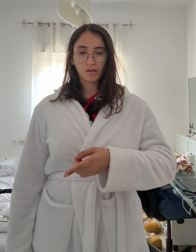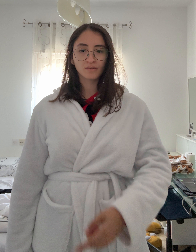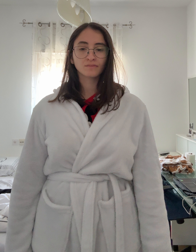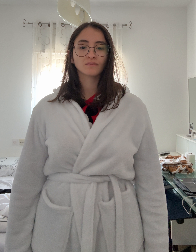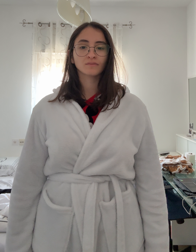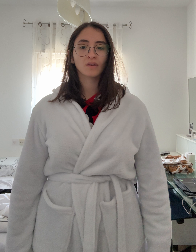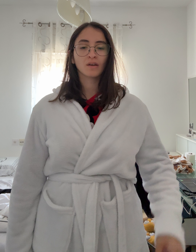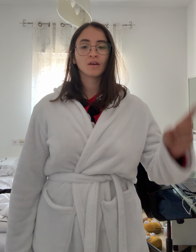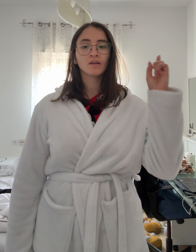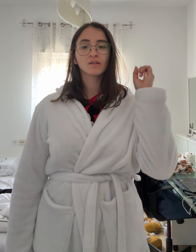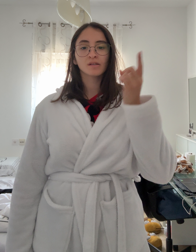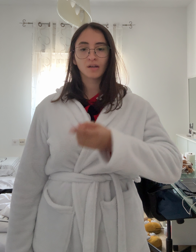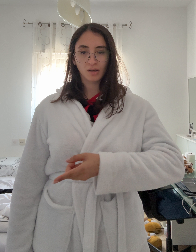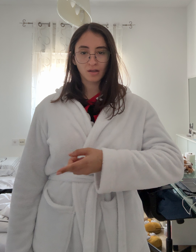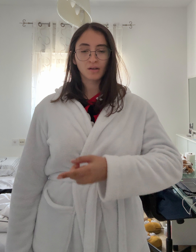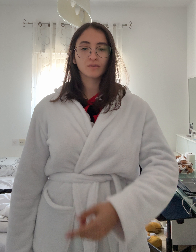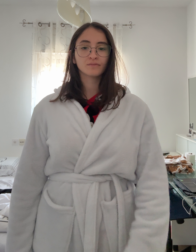צריך